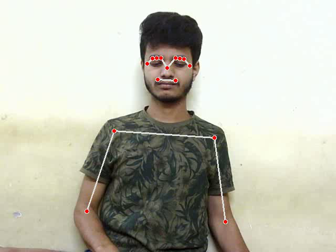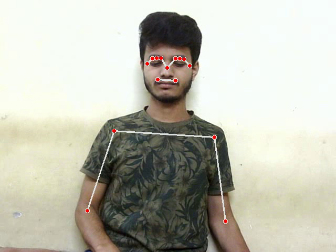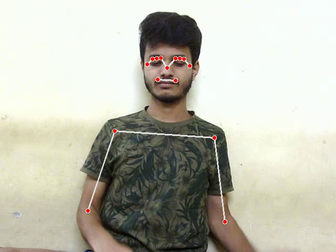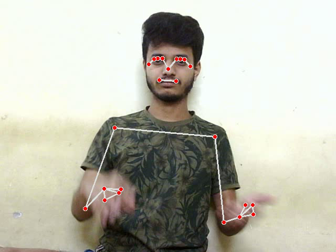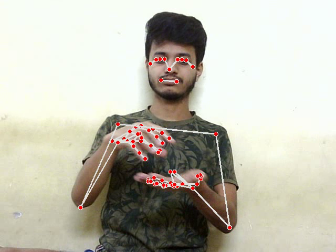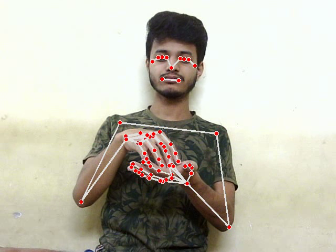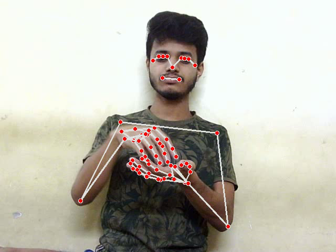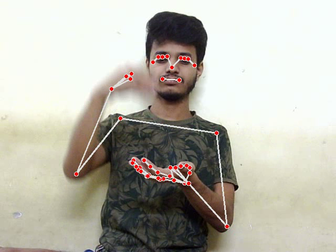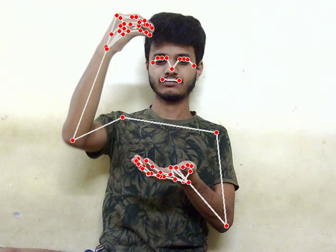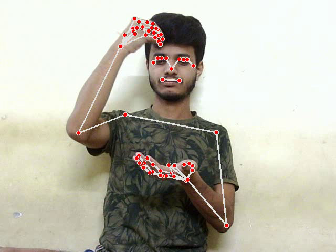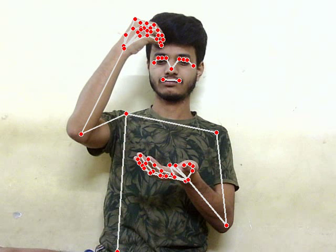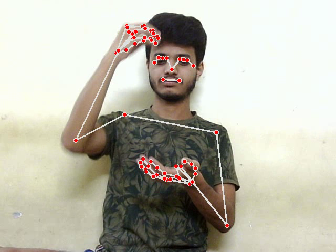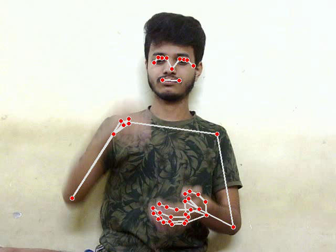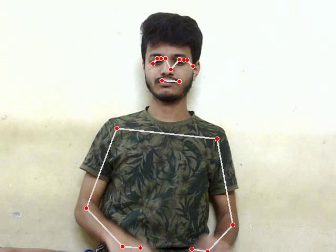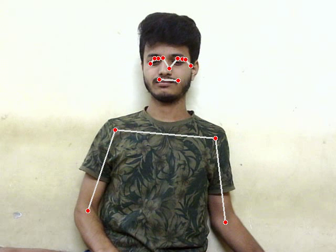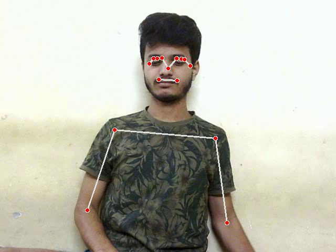learn